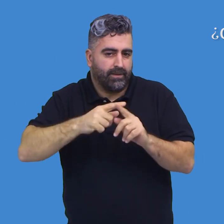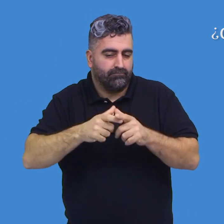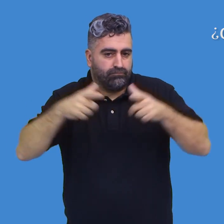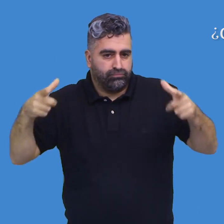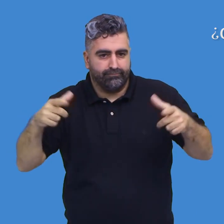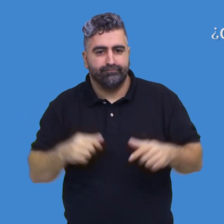incrementar